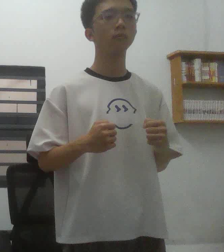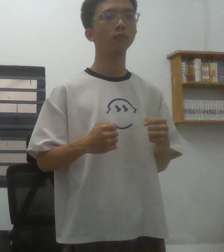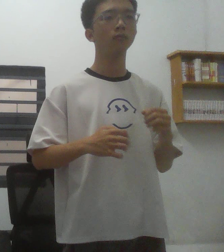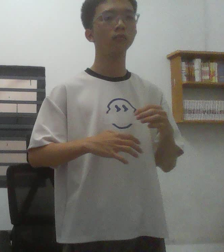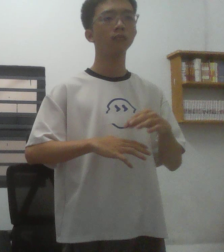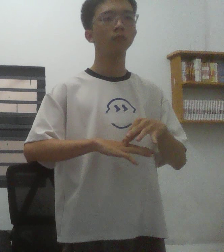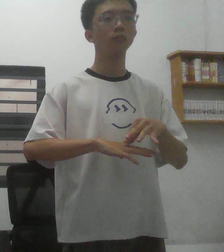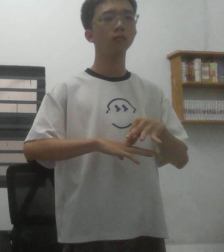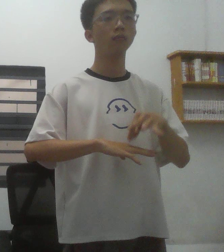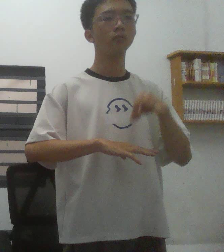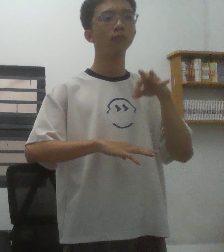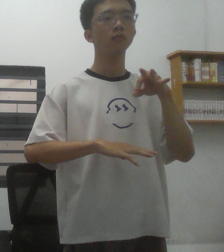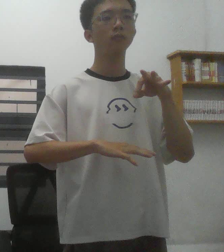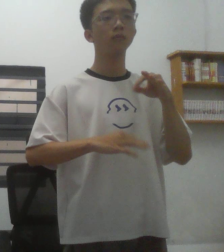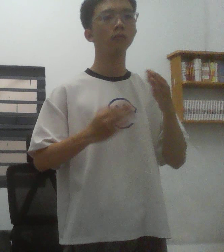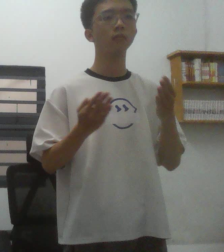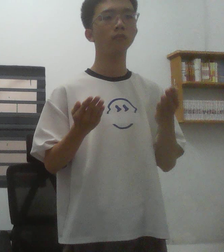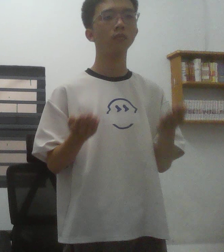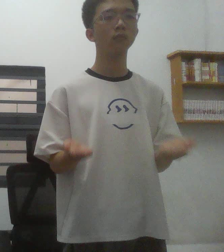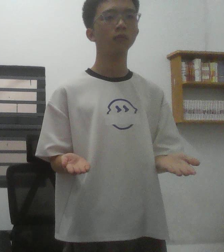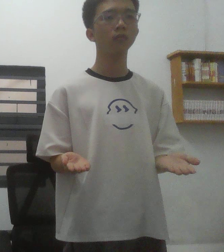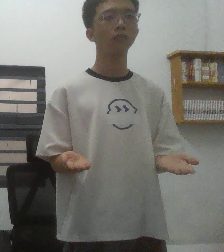tuan nay